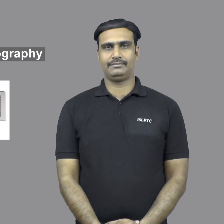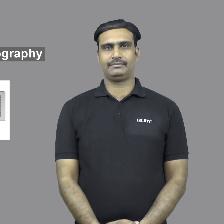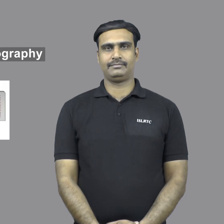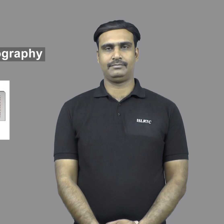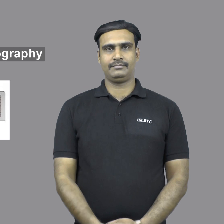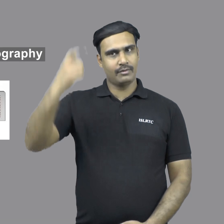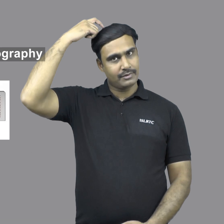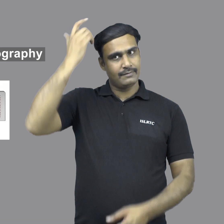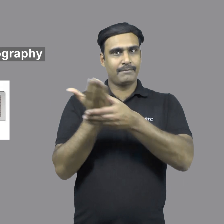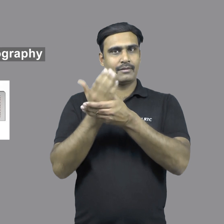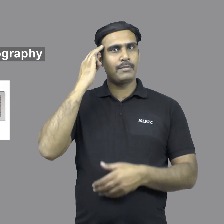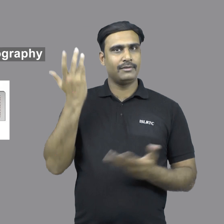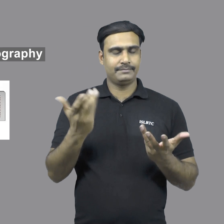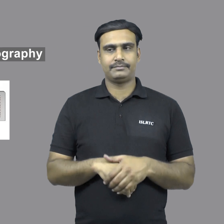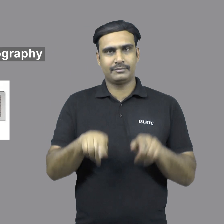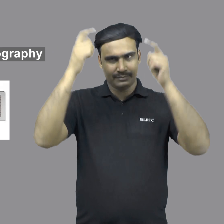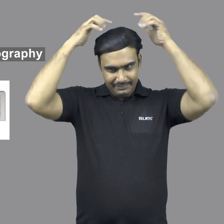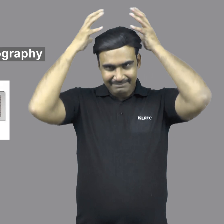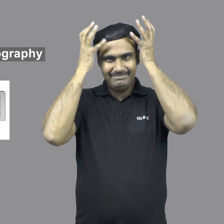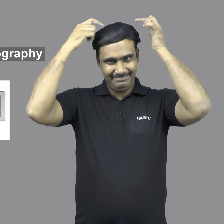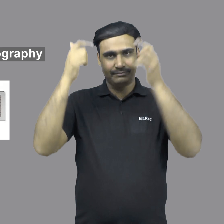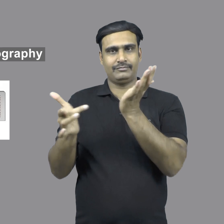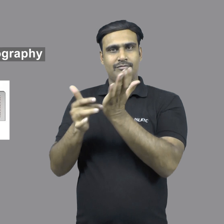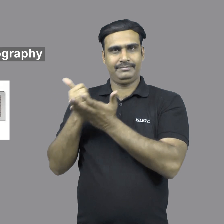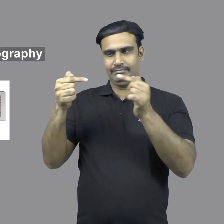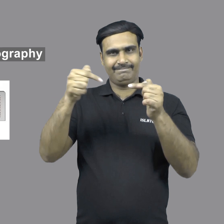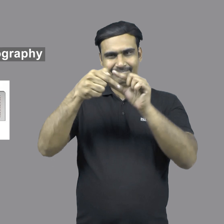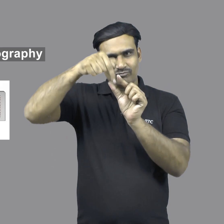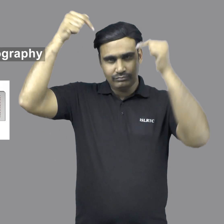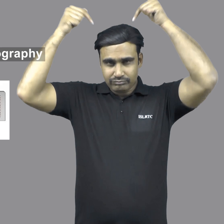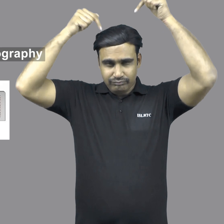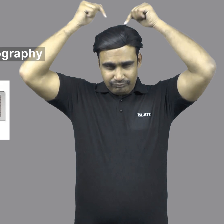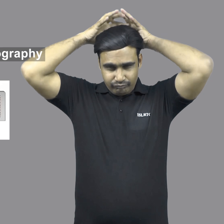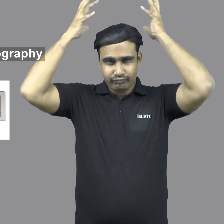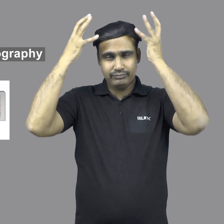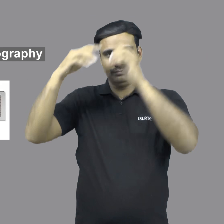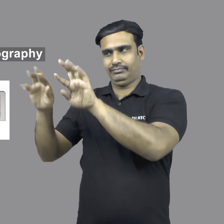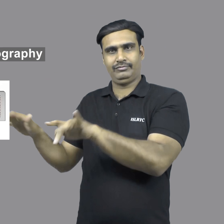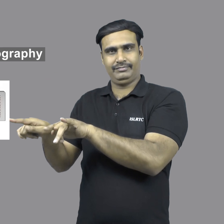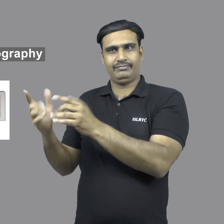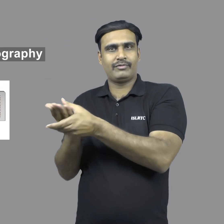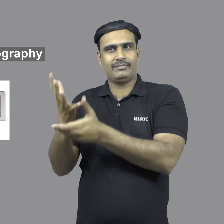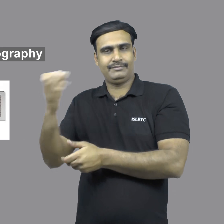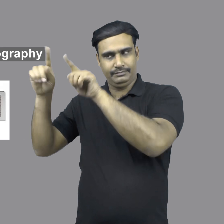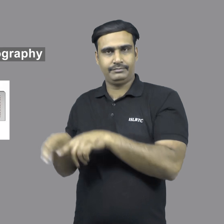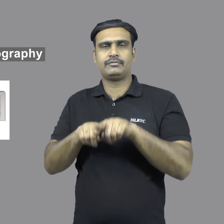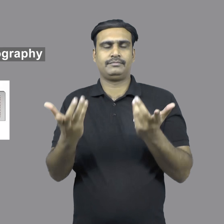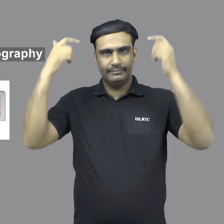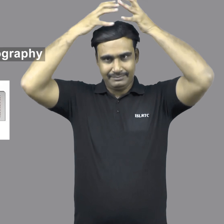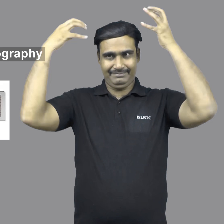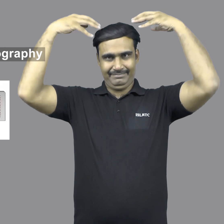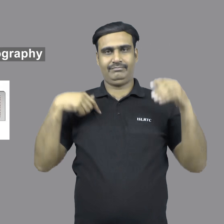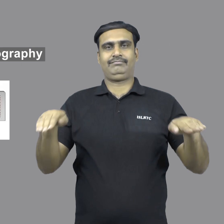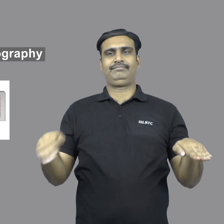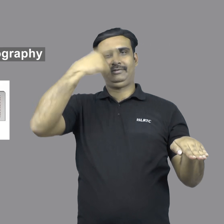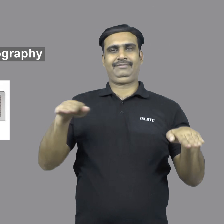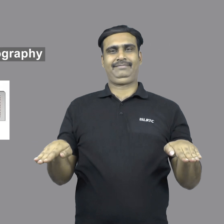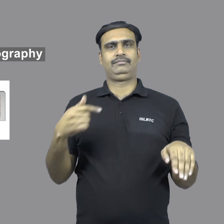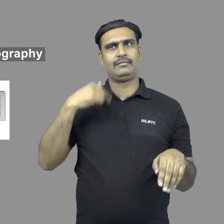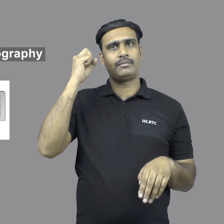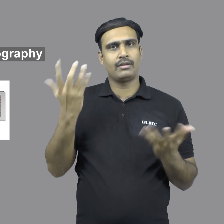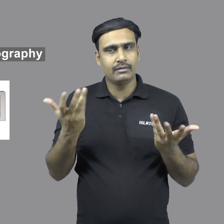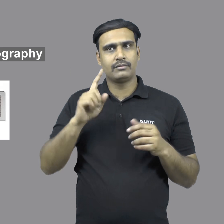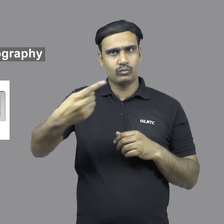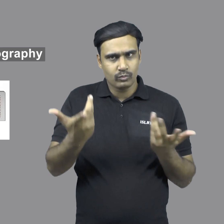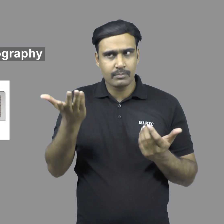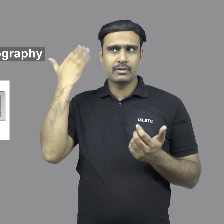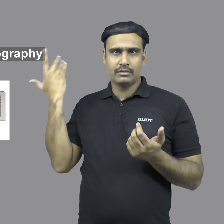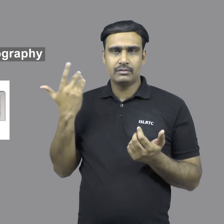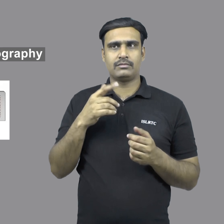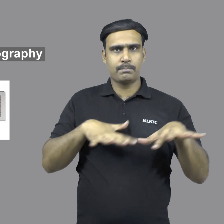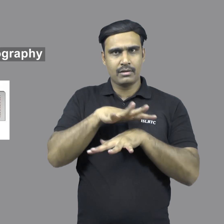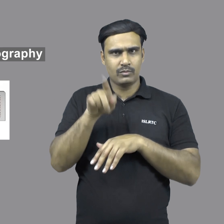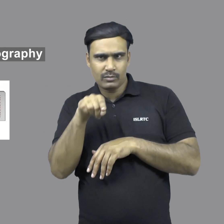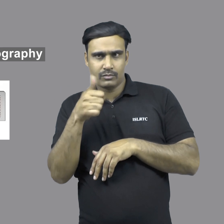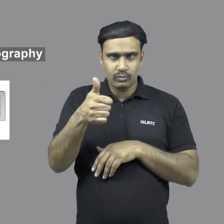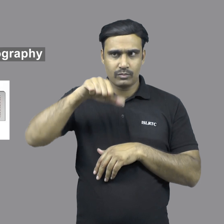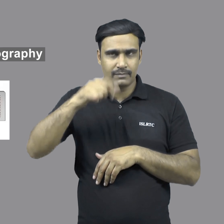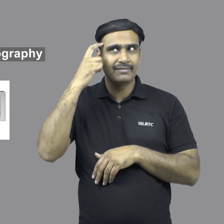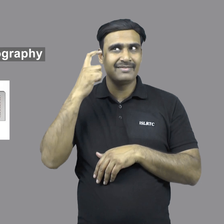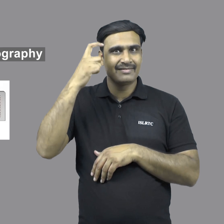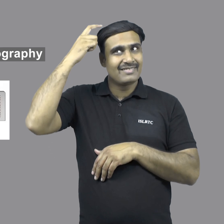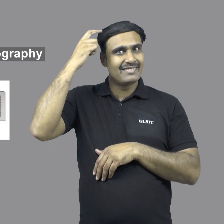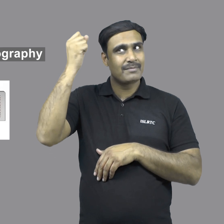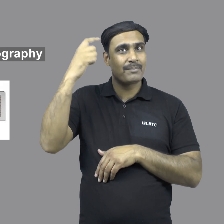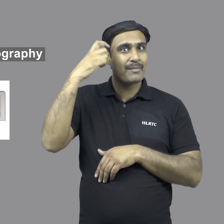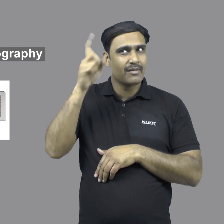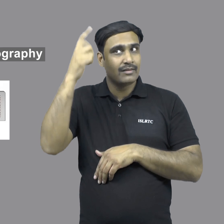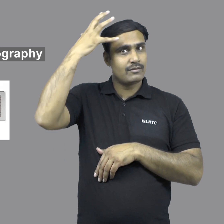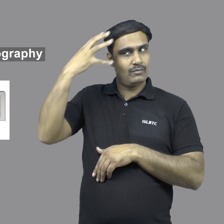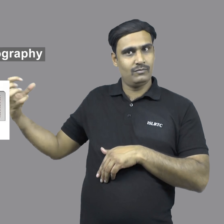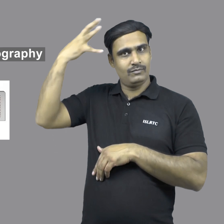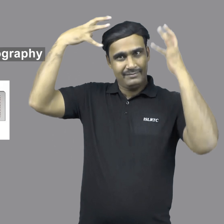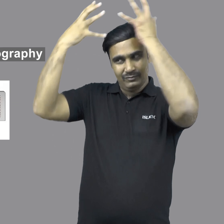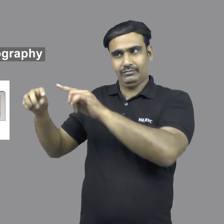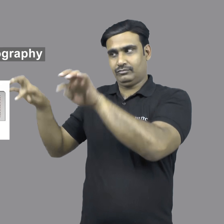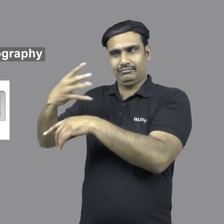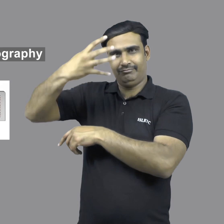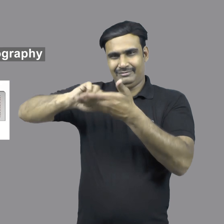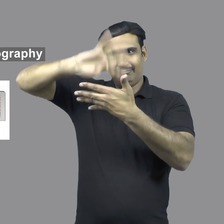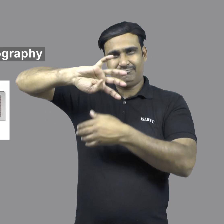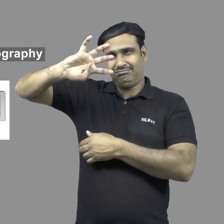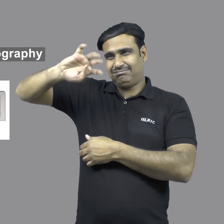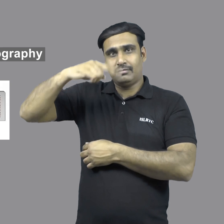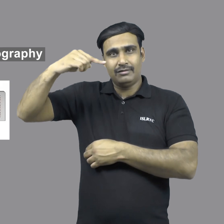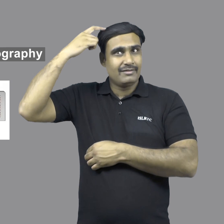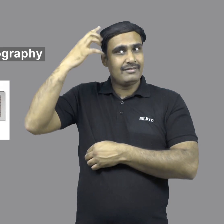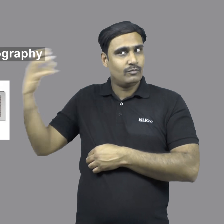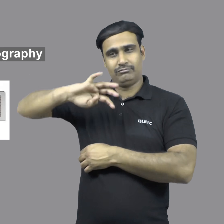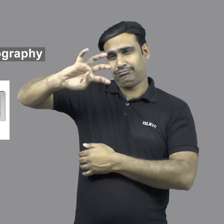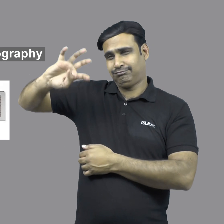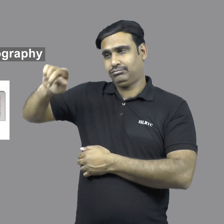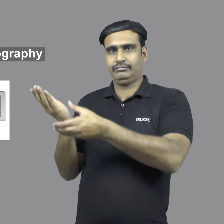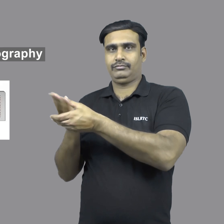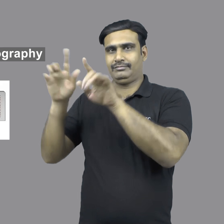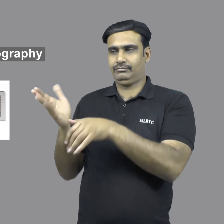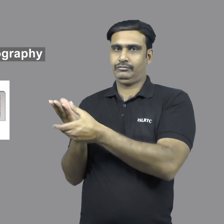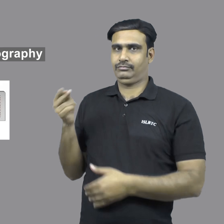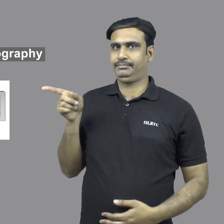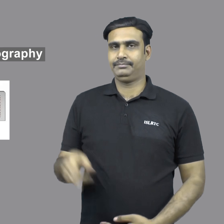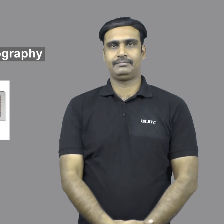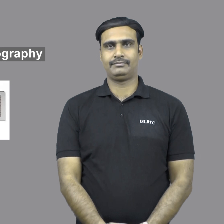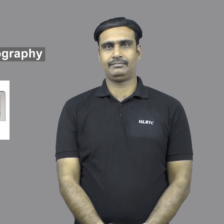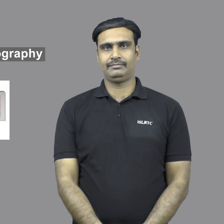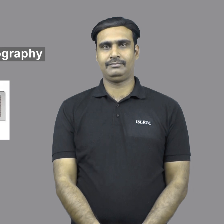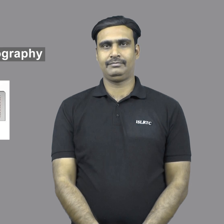Electroencephalography